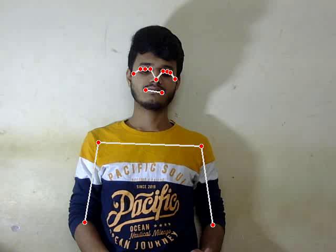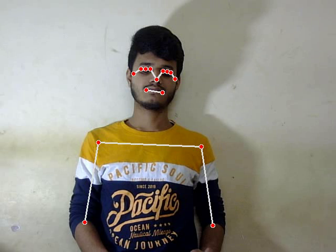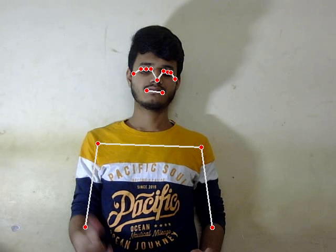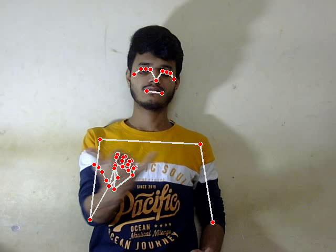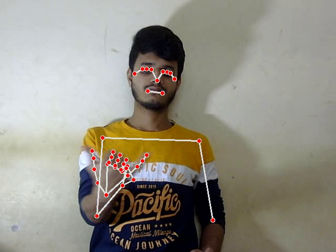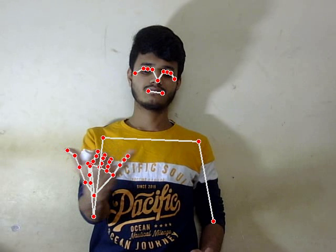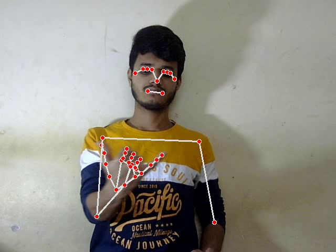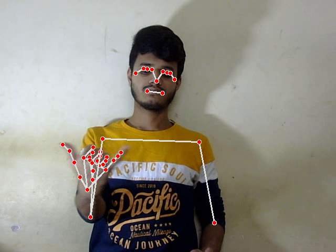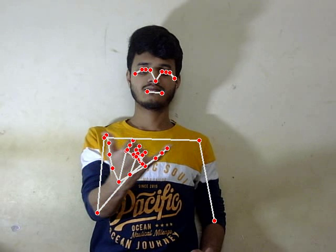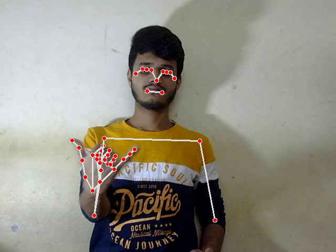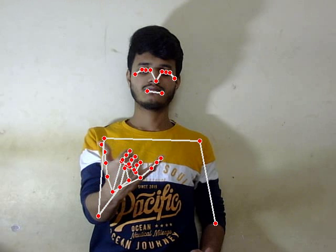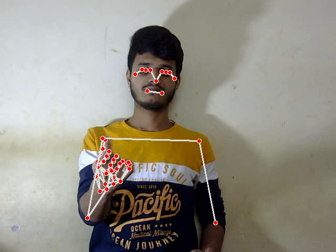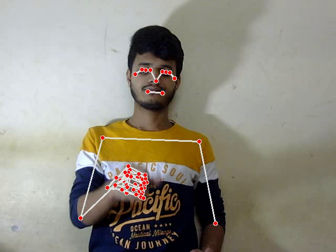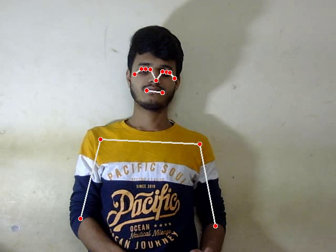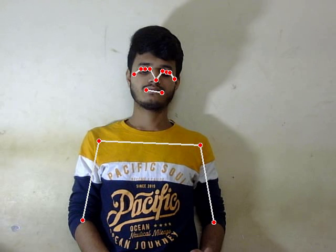same